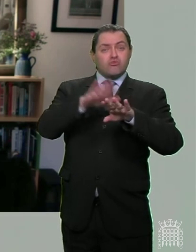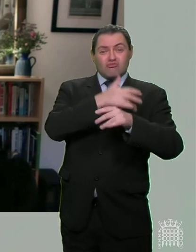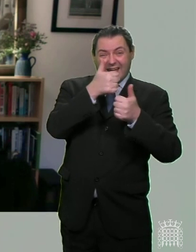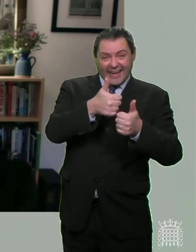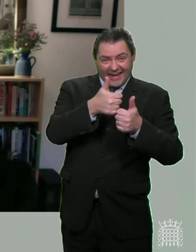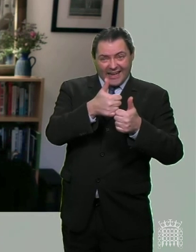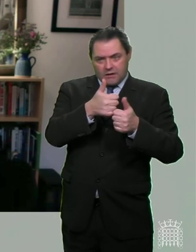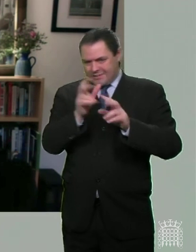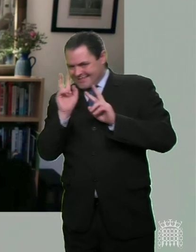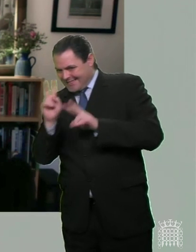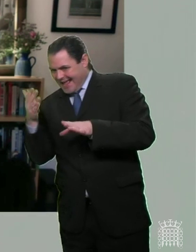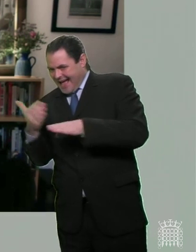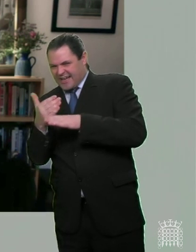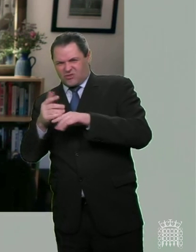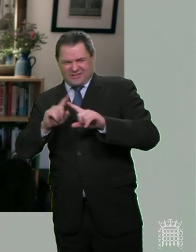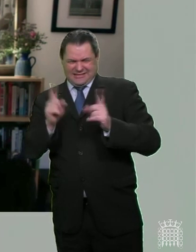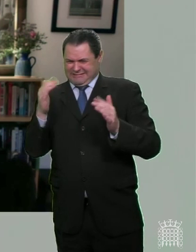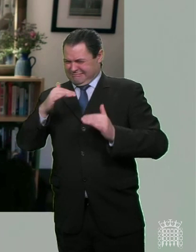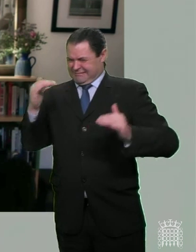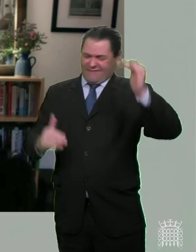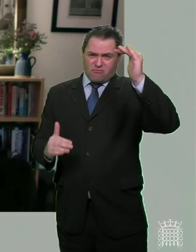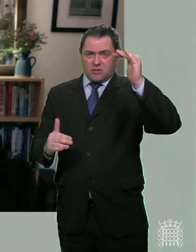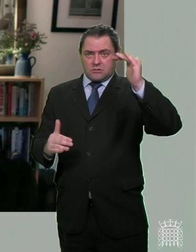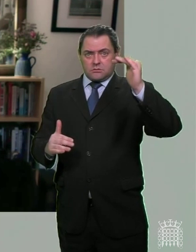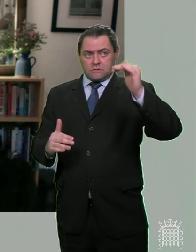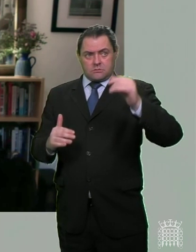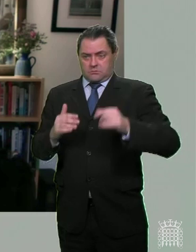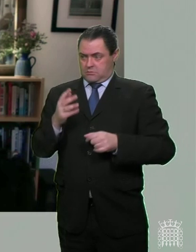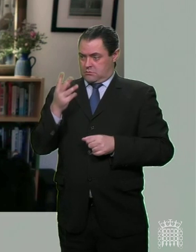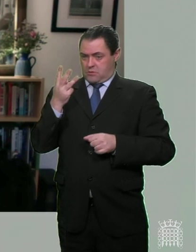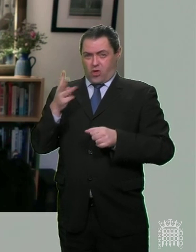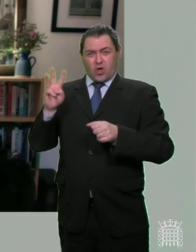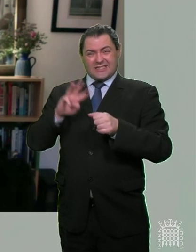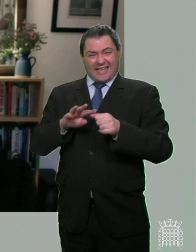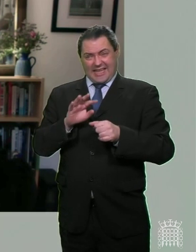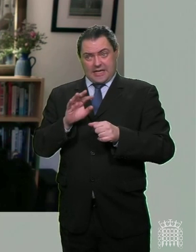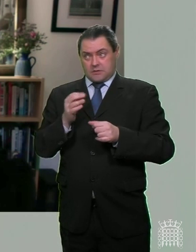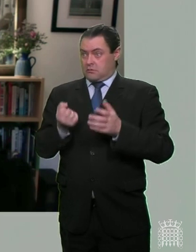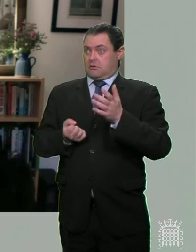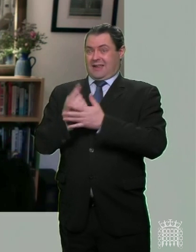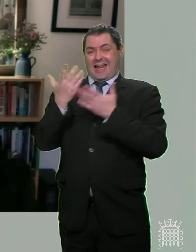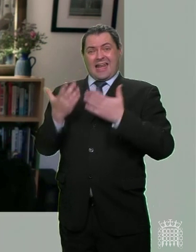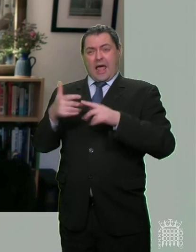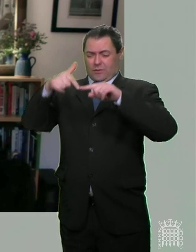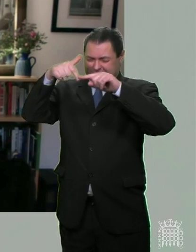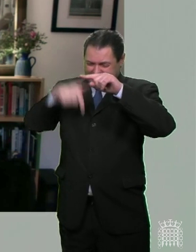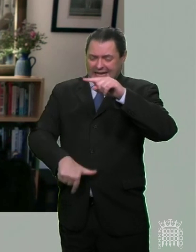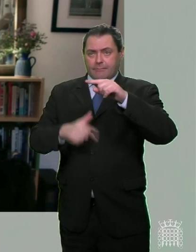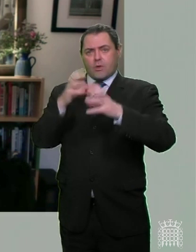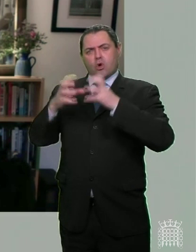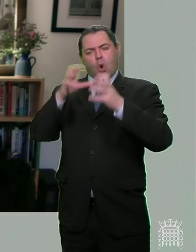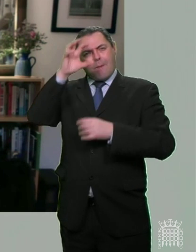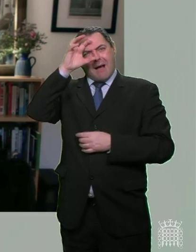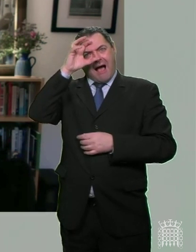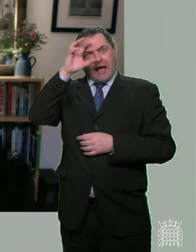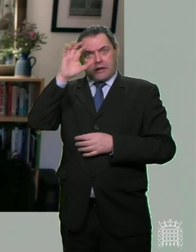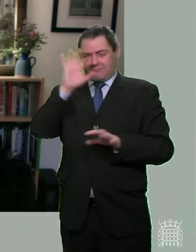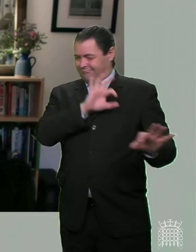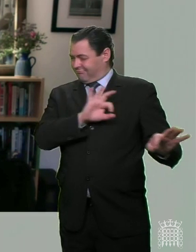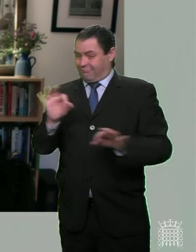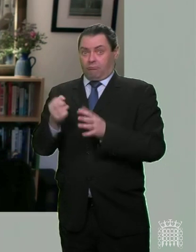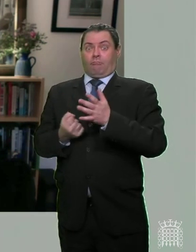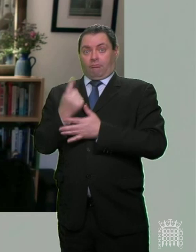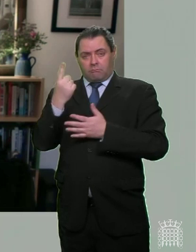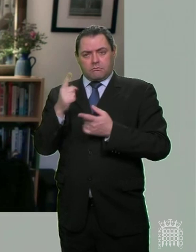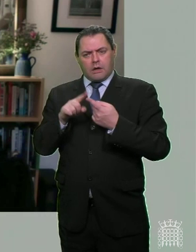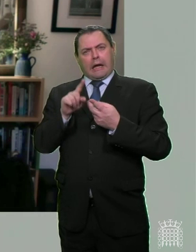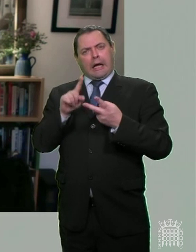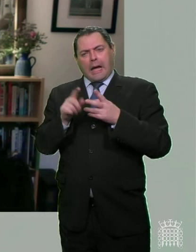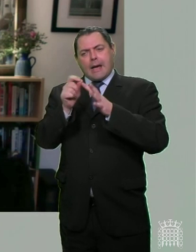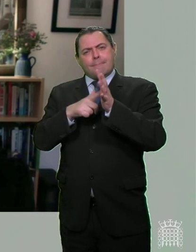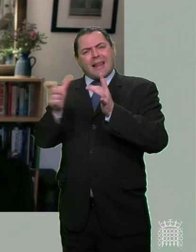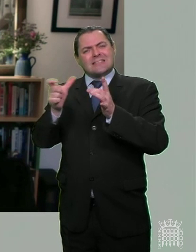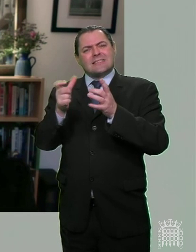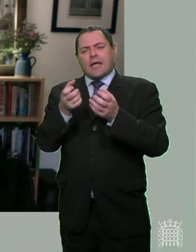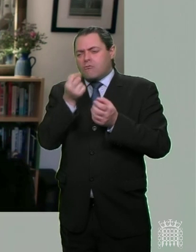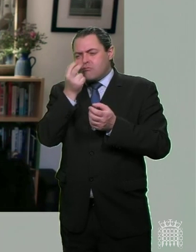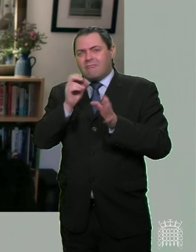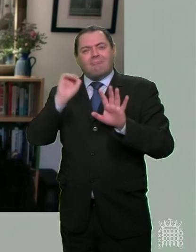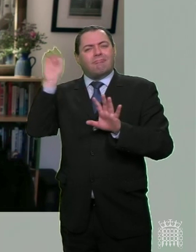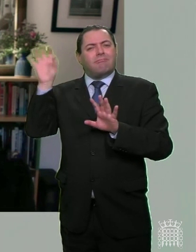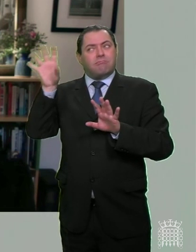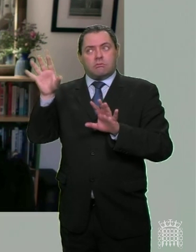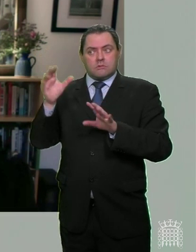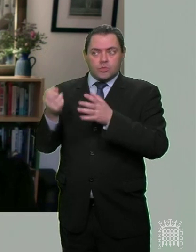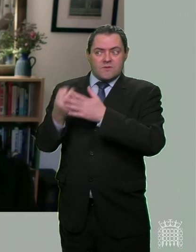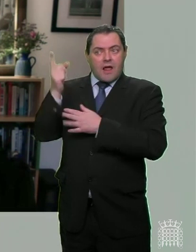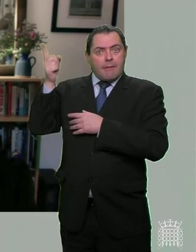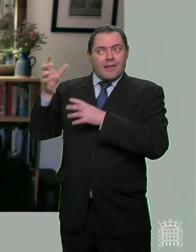Hot on the heels of sanctioning the first deep coalmine in 30 years, Ministers have broken yet another election manifesto promise and will keep sending plastic waste to developing countries, where they are regularly dumped or burnt.